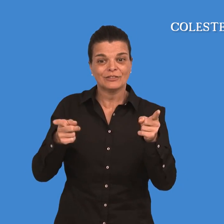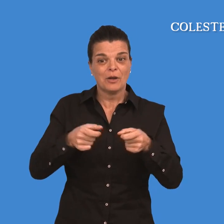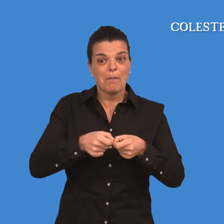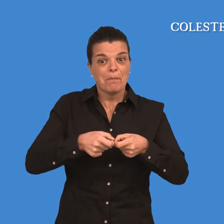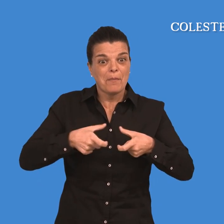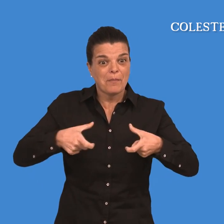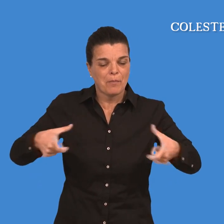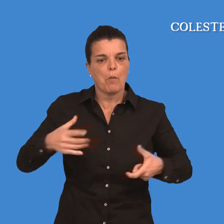incrementar